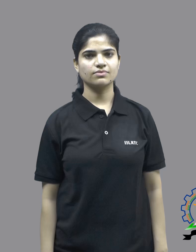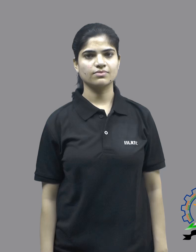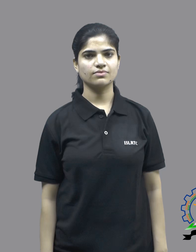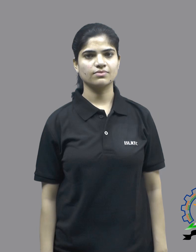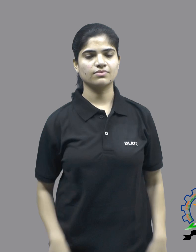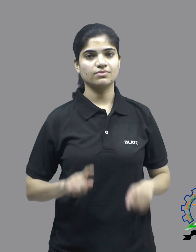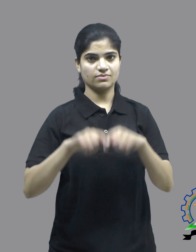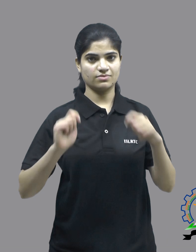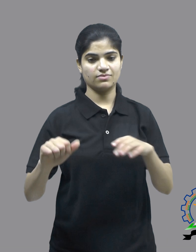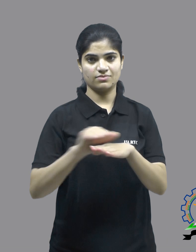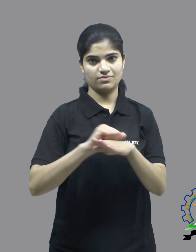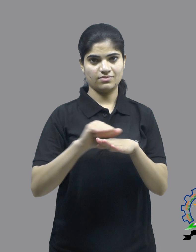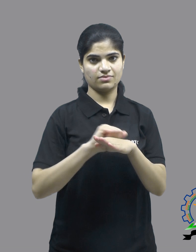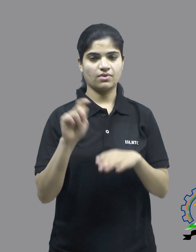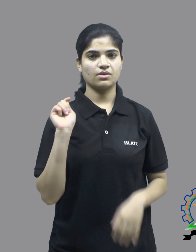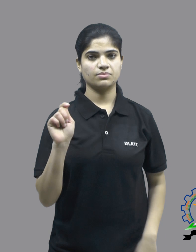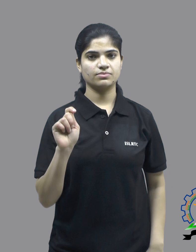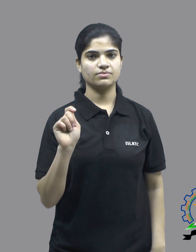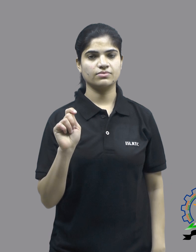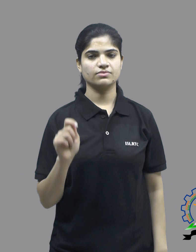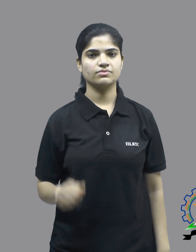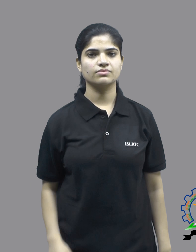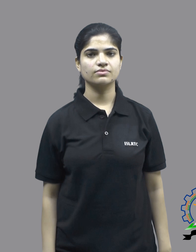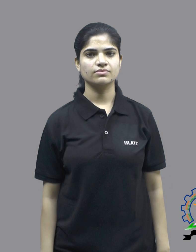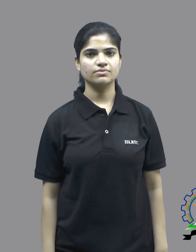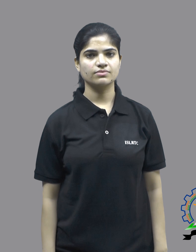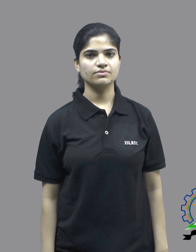Cobbler